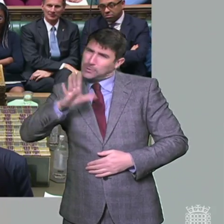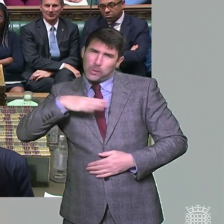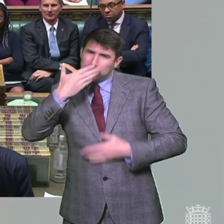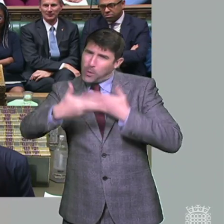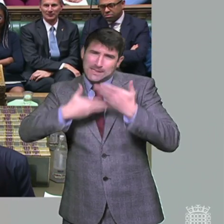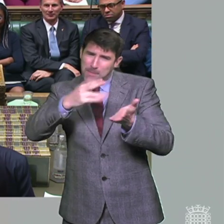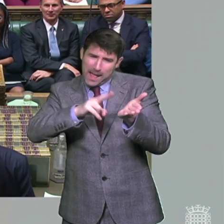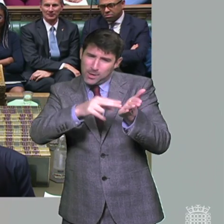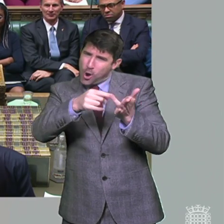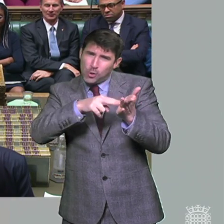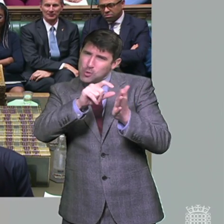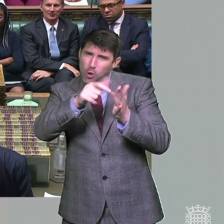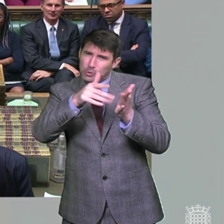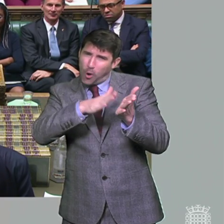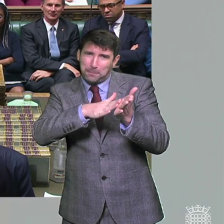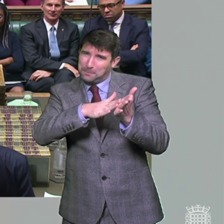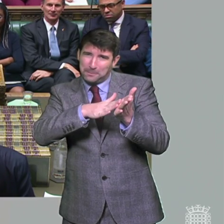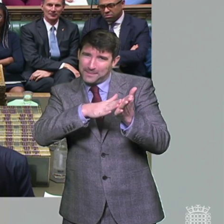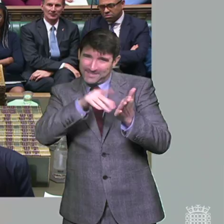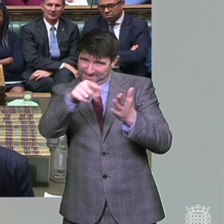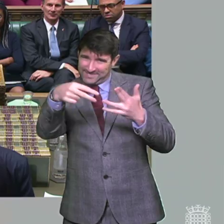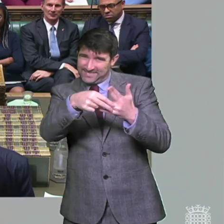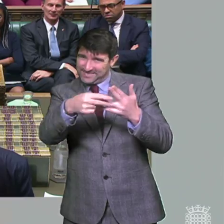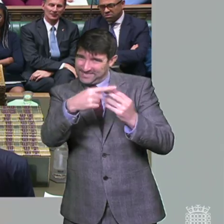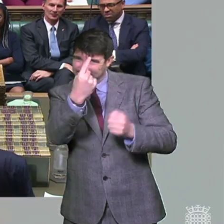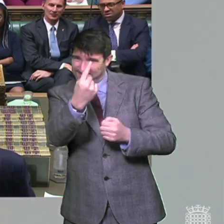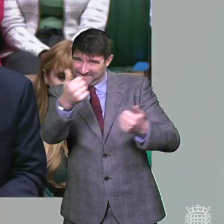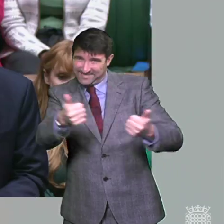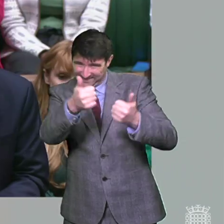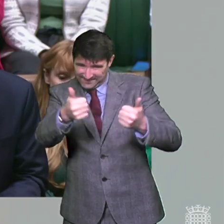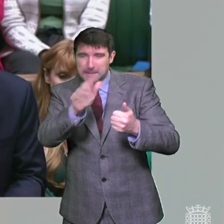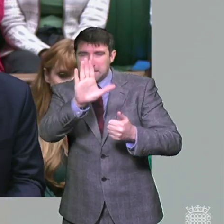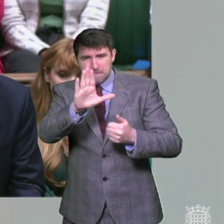It costs the Treasury £3.2 billion every year.